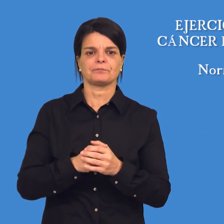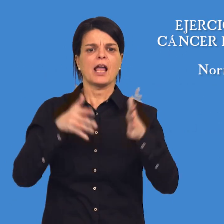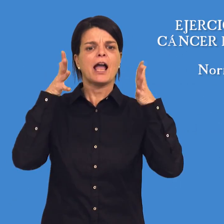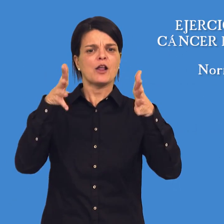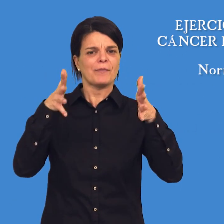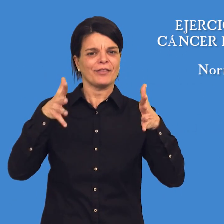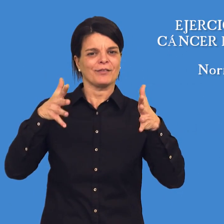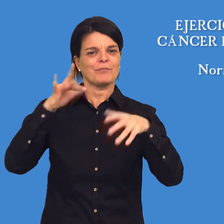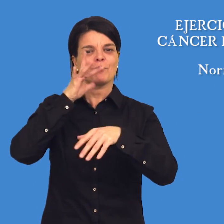aconsejar